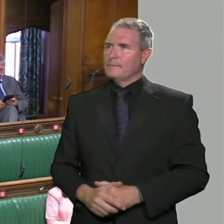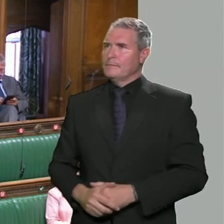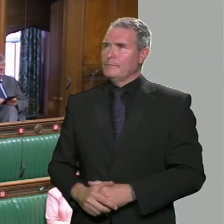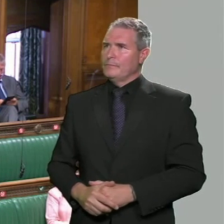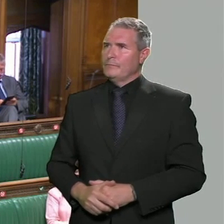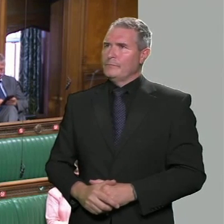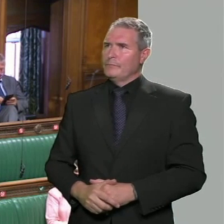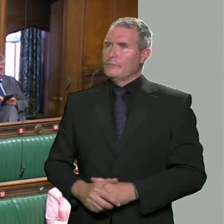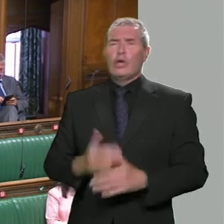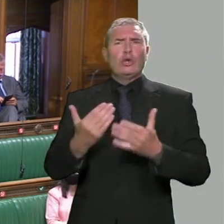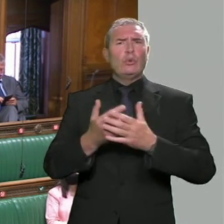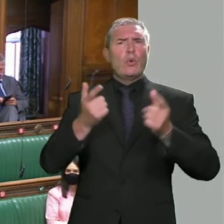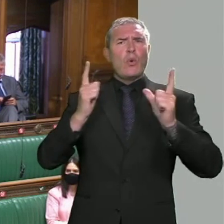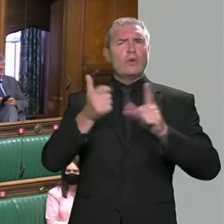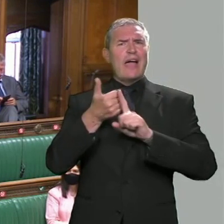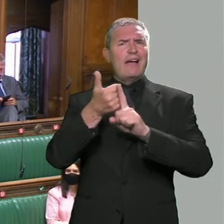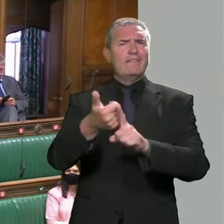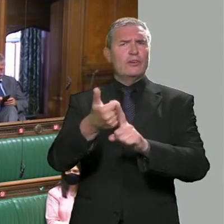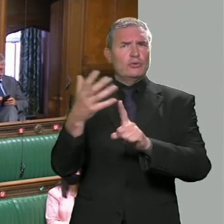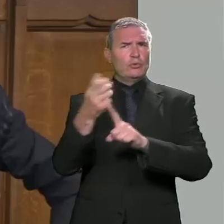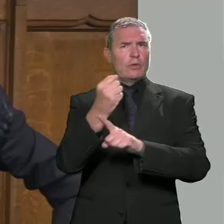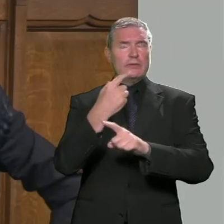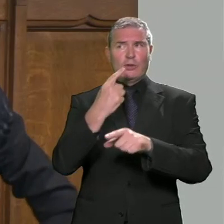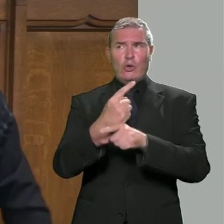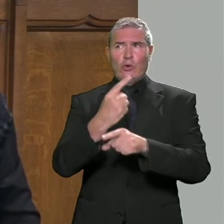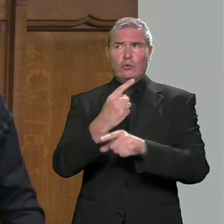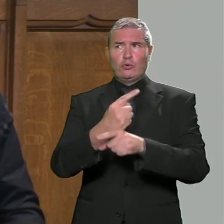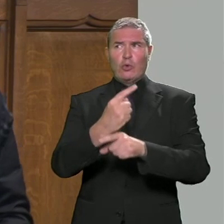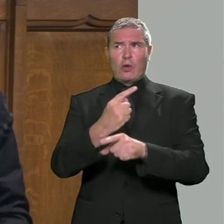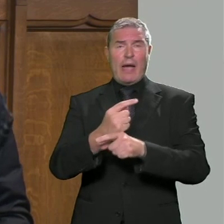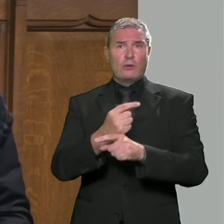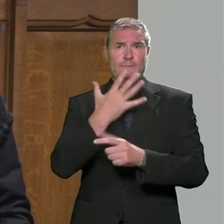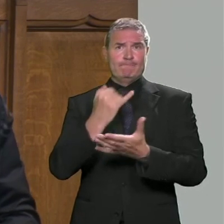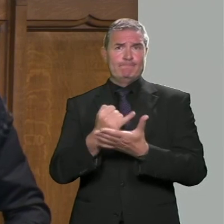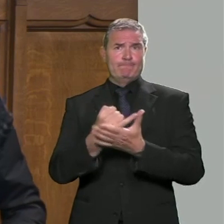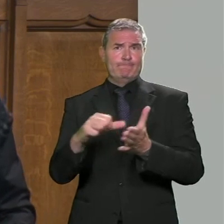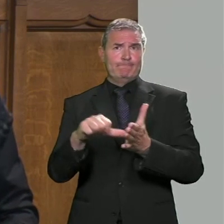A new Lord Advocate has taken up position, but the structural flaws in the office remain.